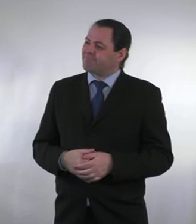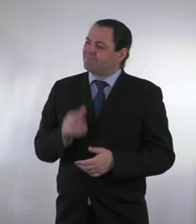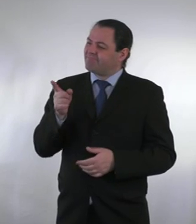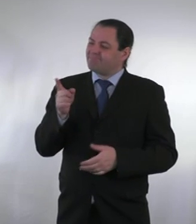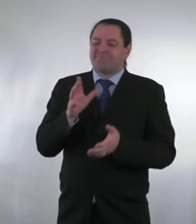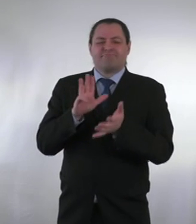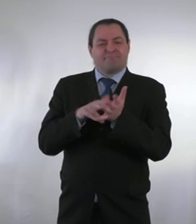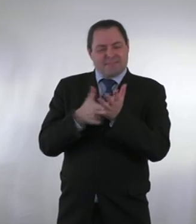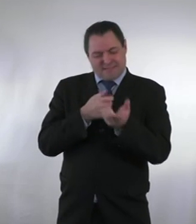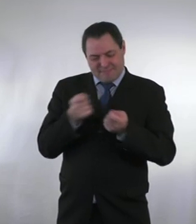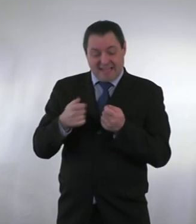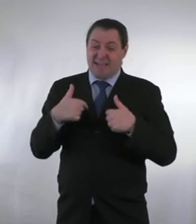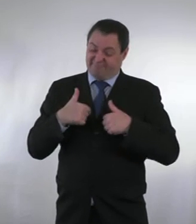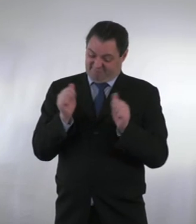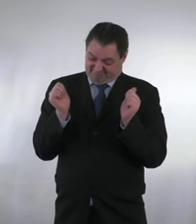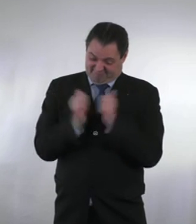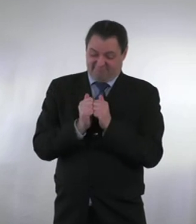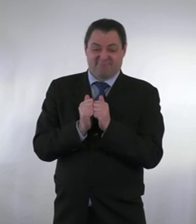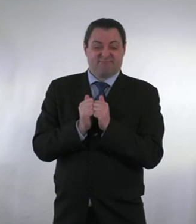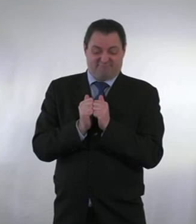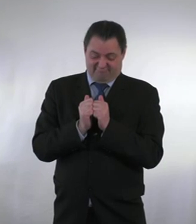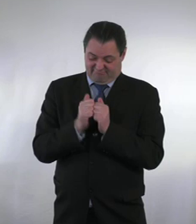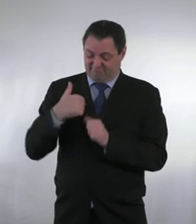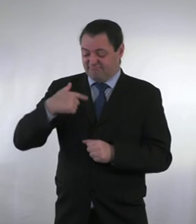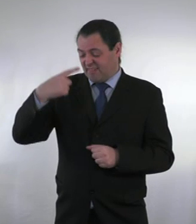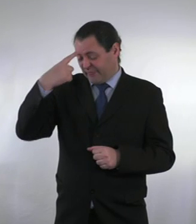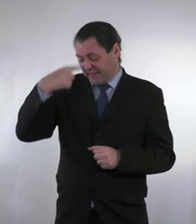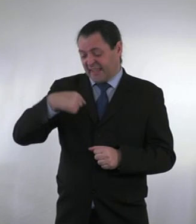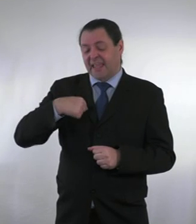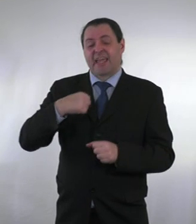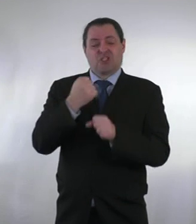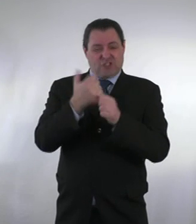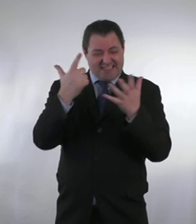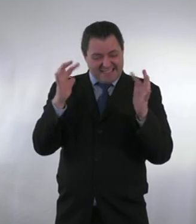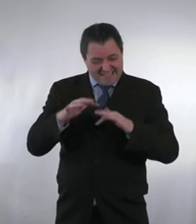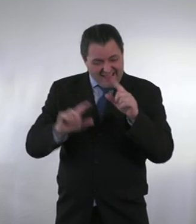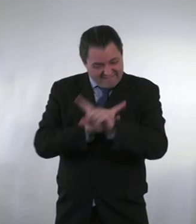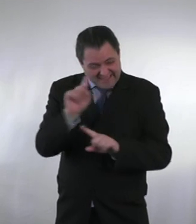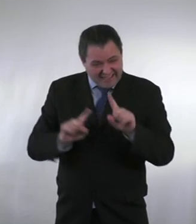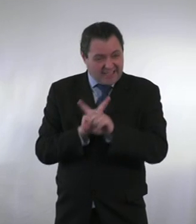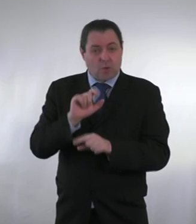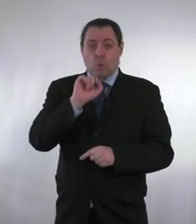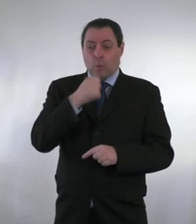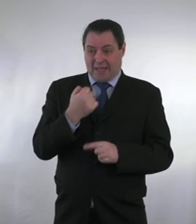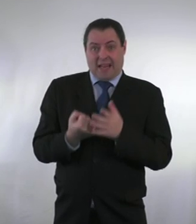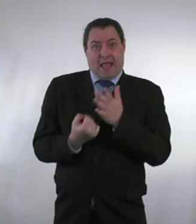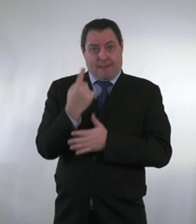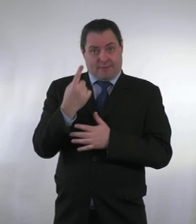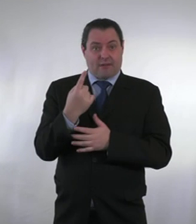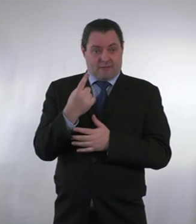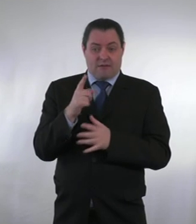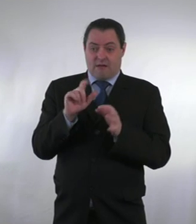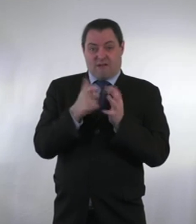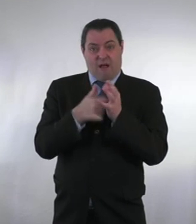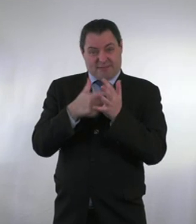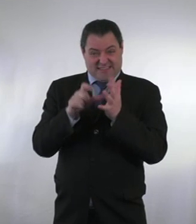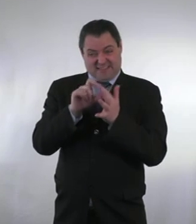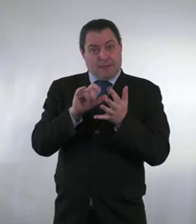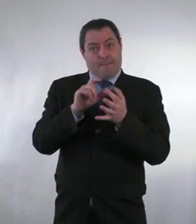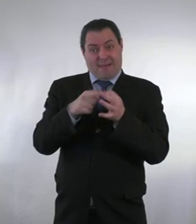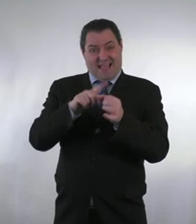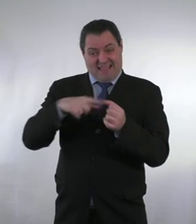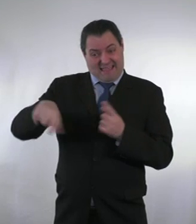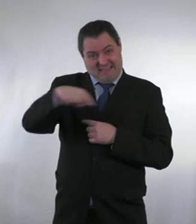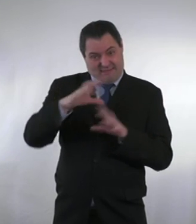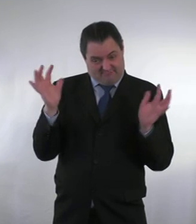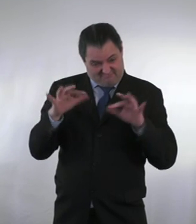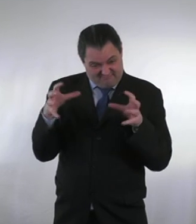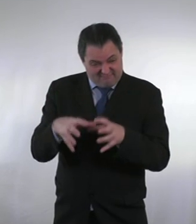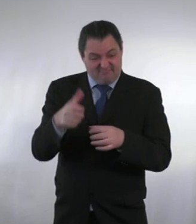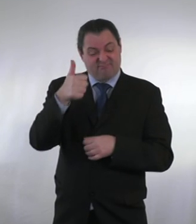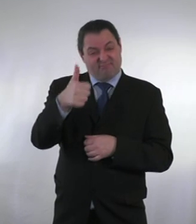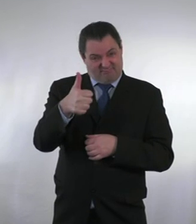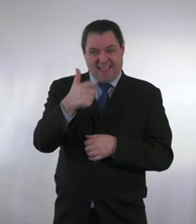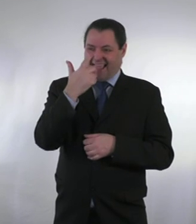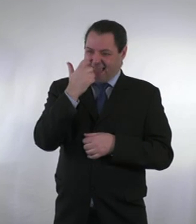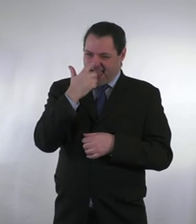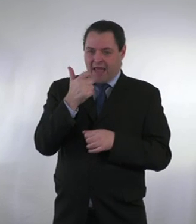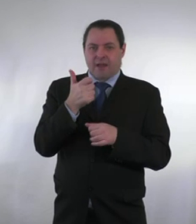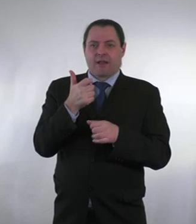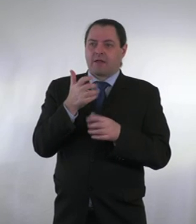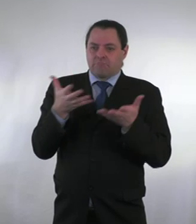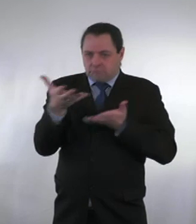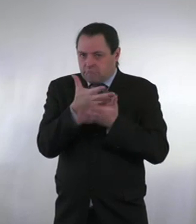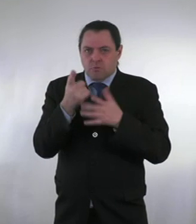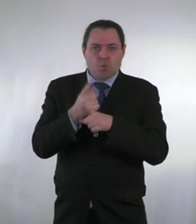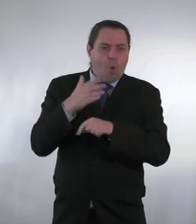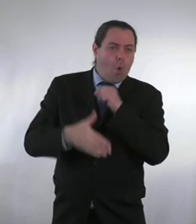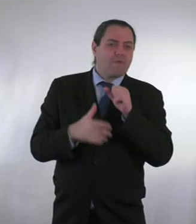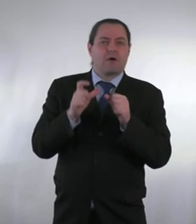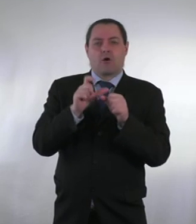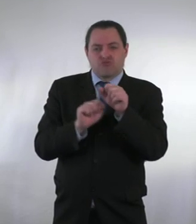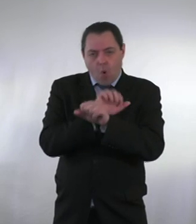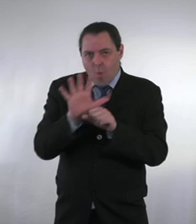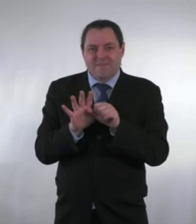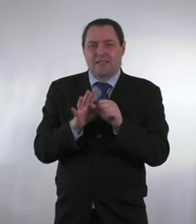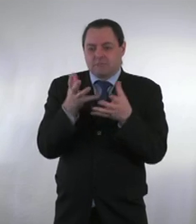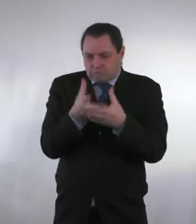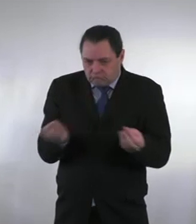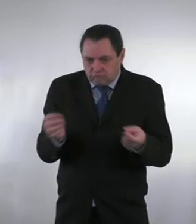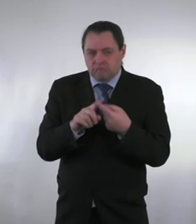I do indeed. I believe that the G7 summit in Carbis Bay will be an opportunity to not only bring the world together to tackle covid, to build back better, to champion global